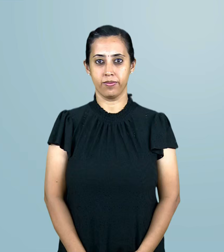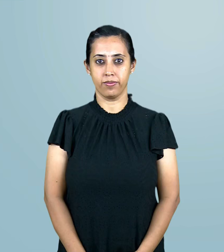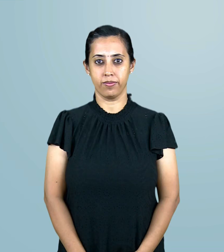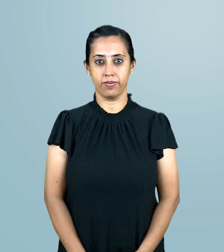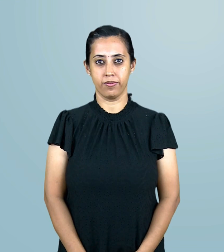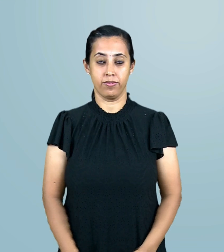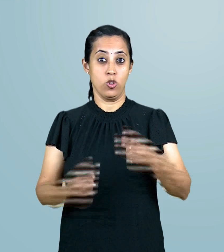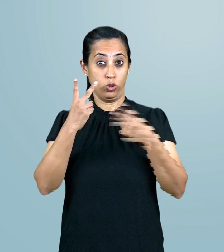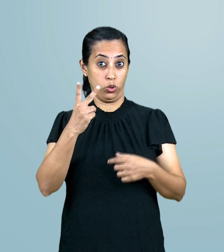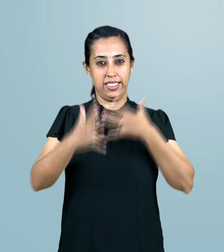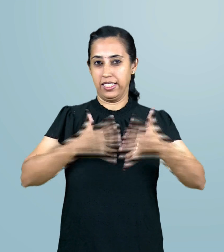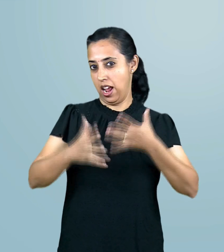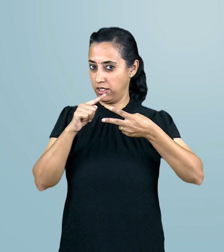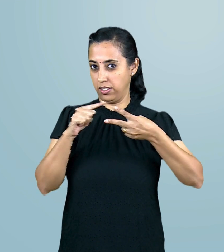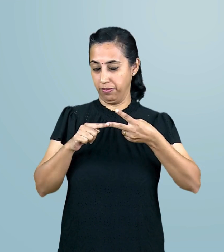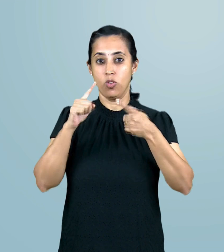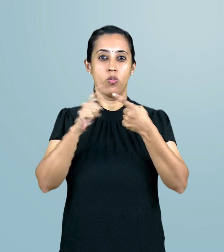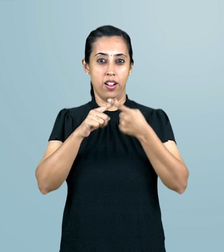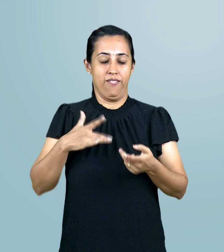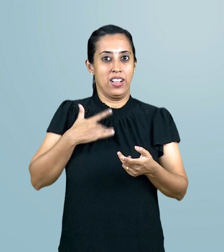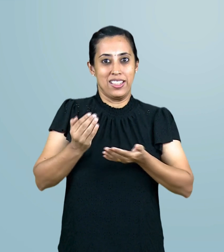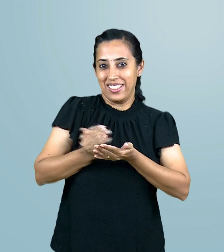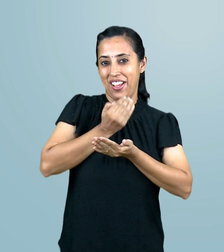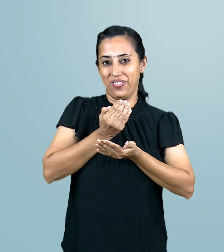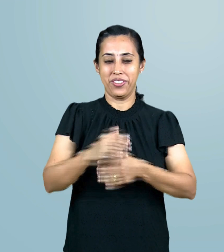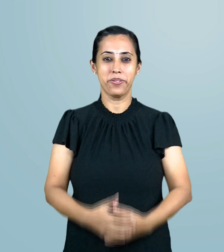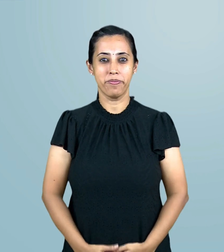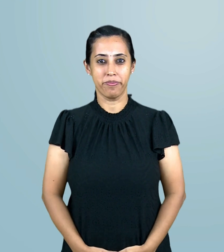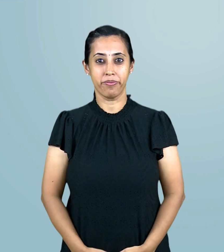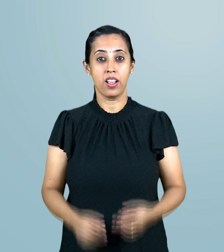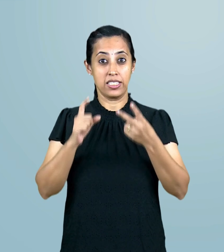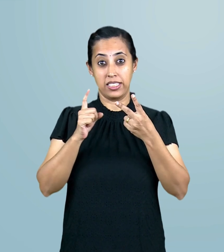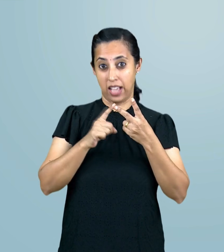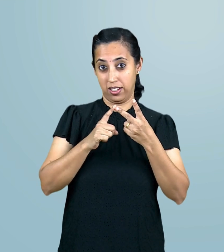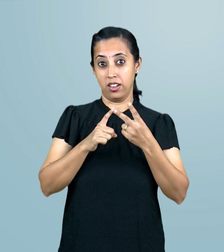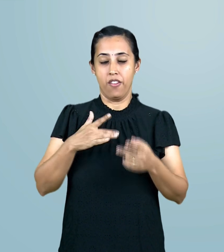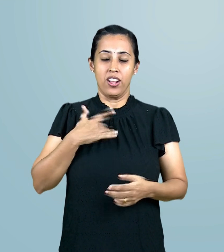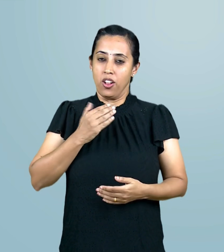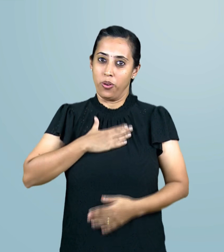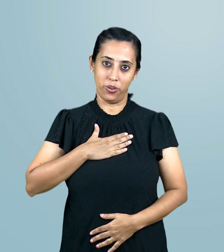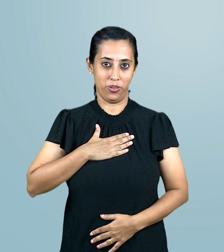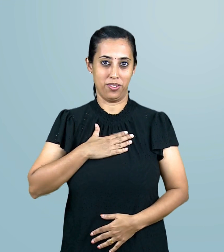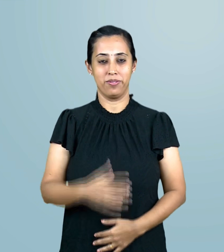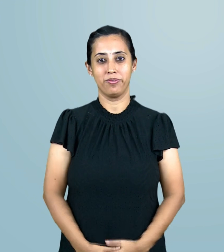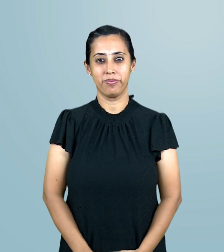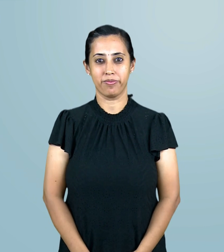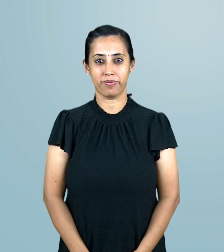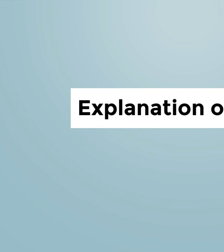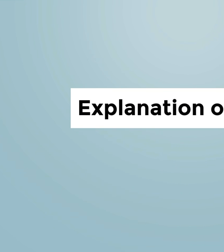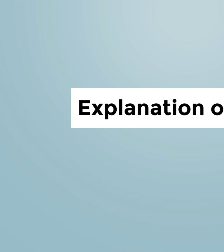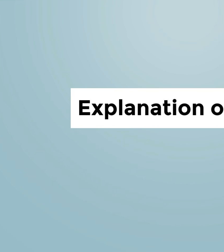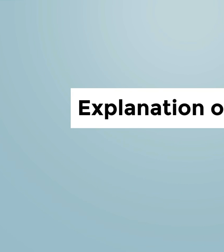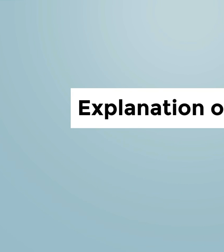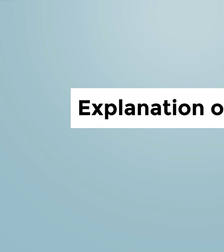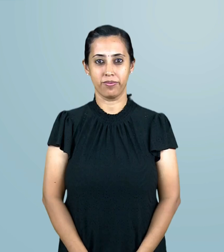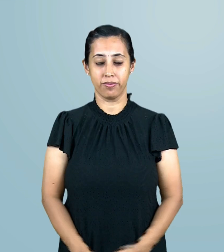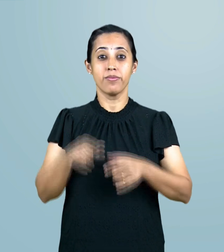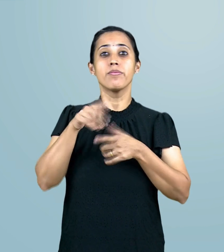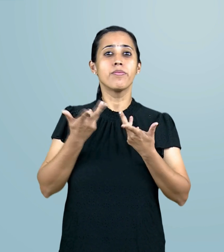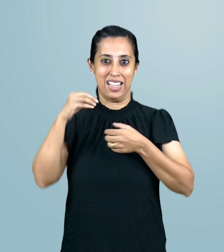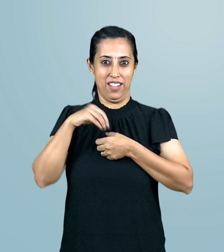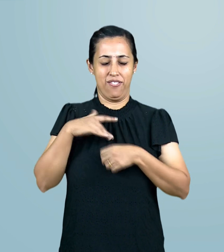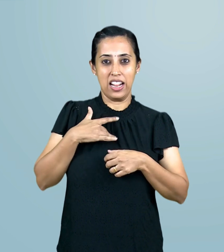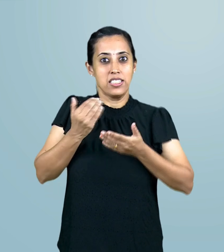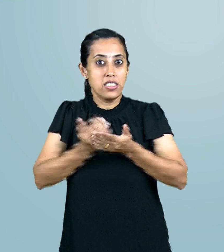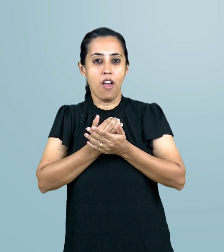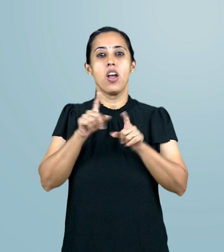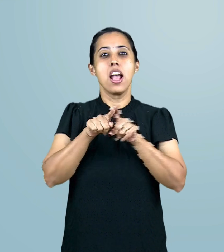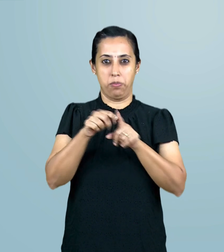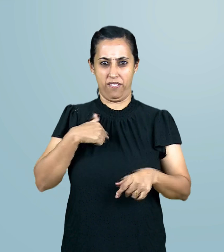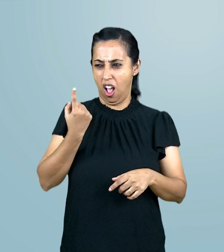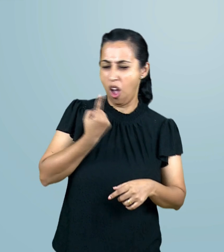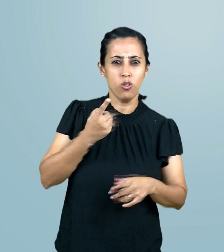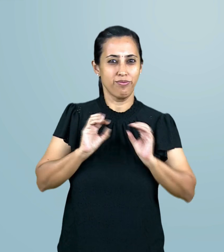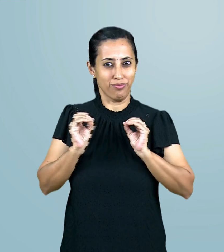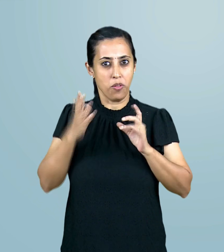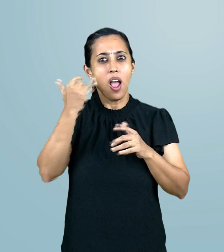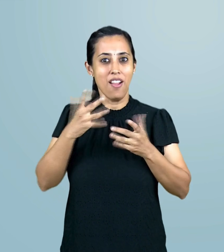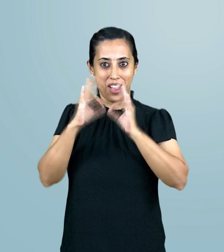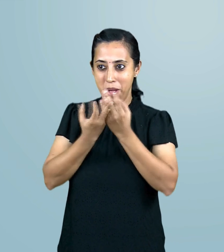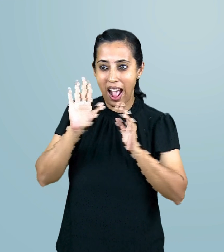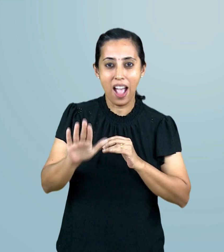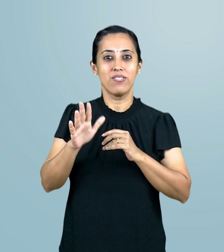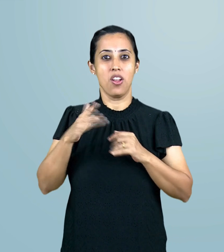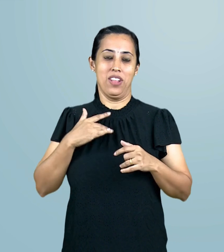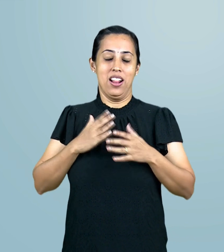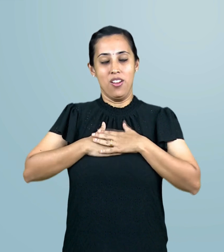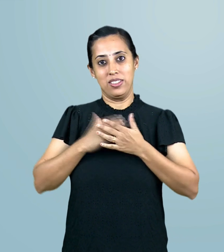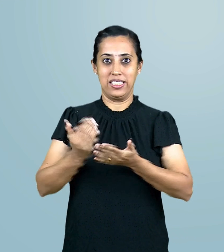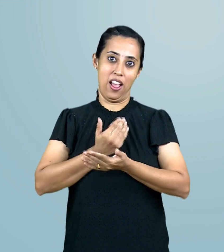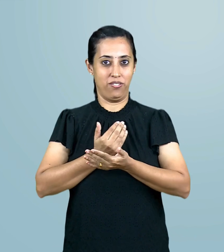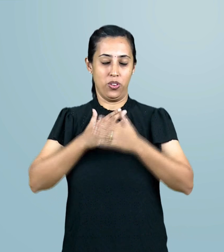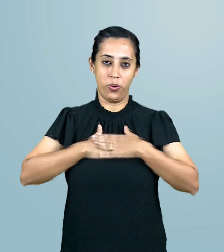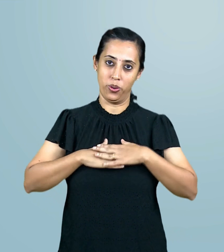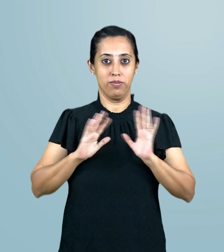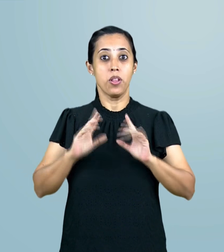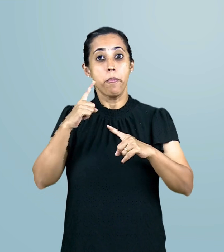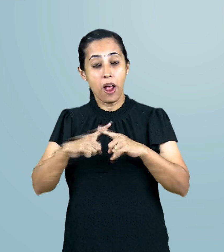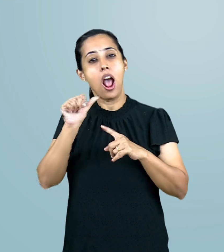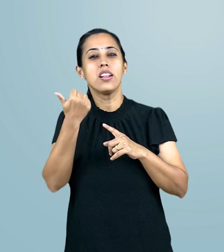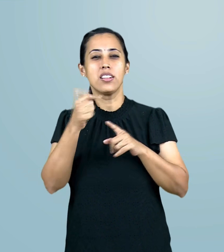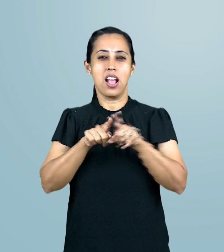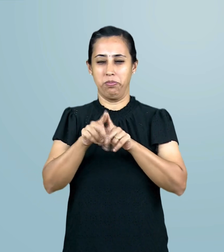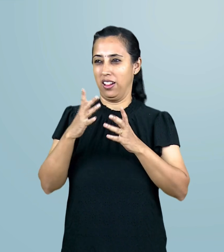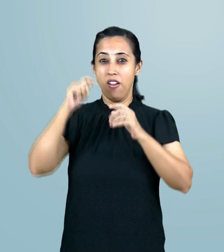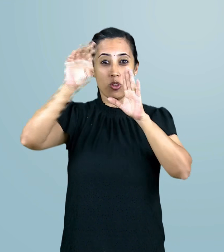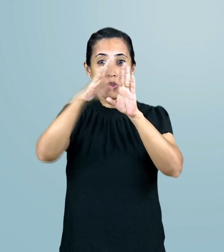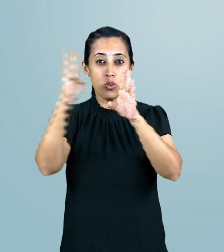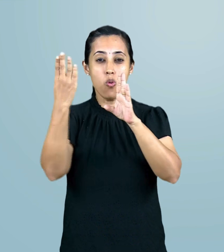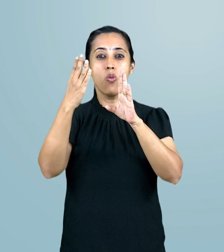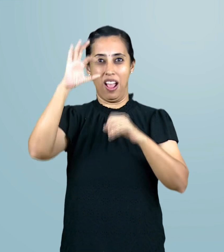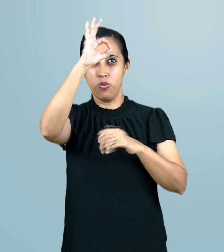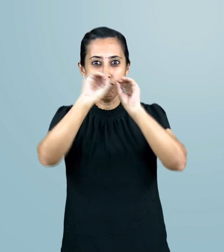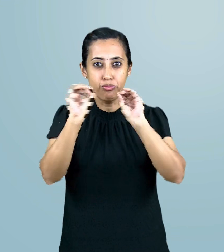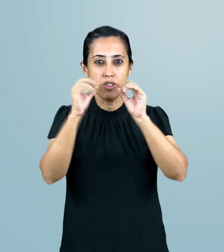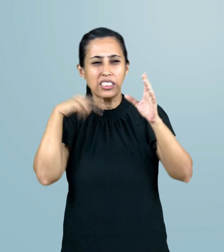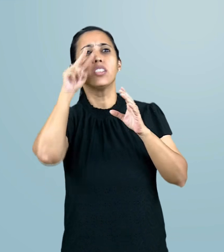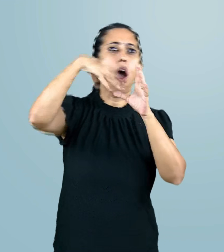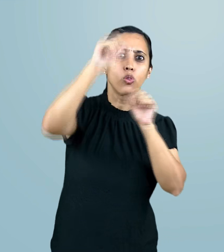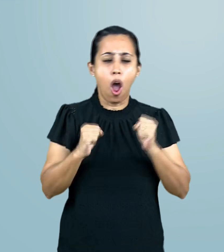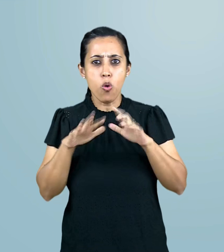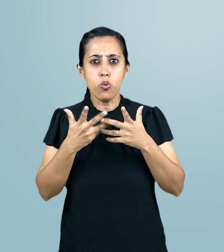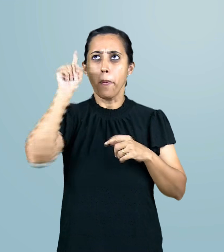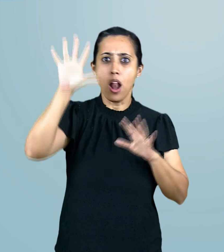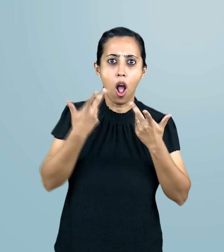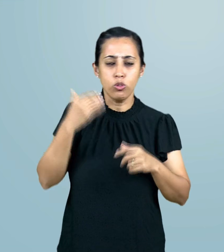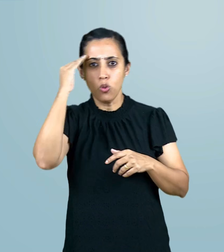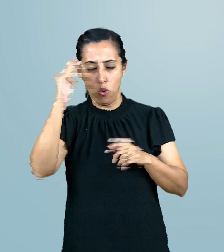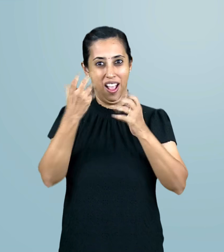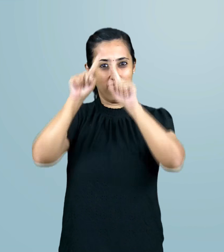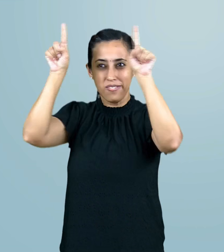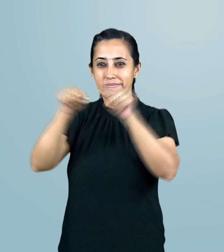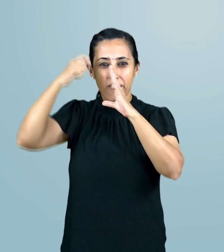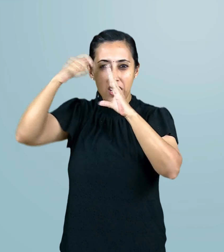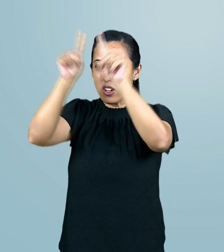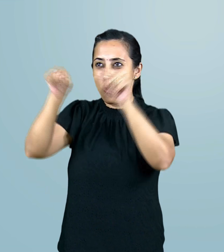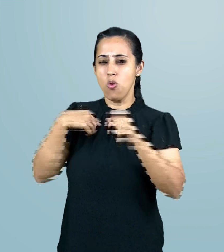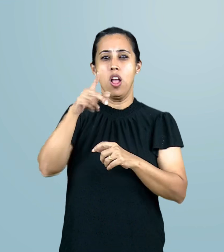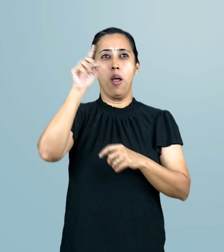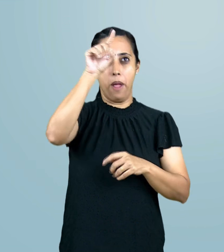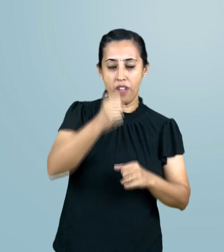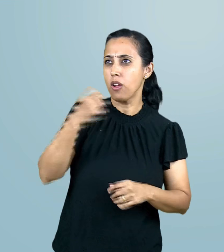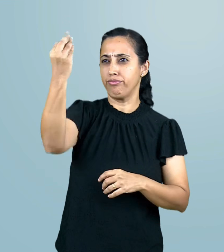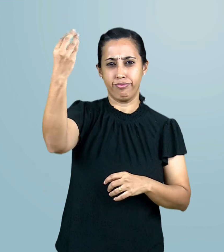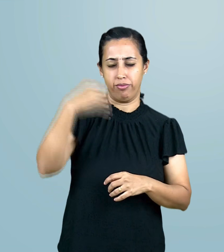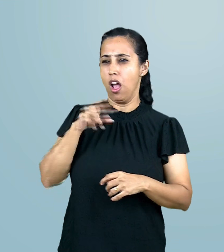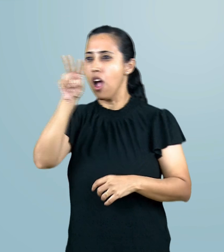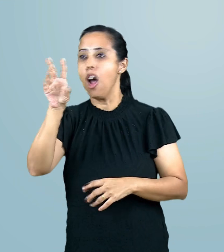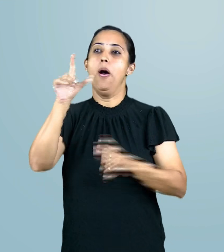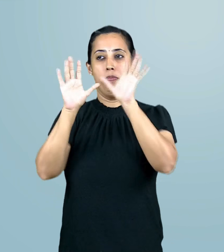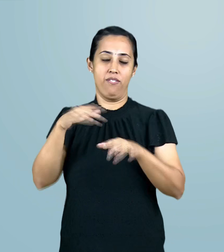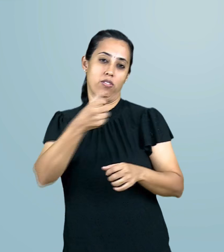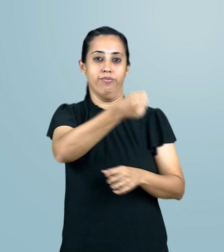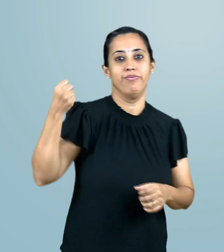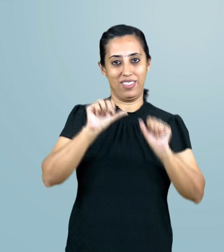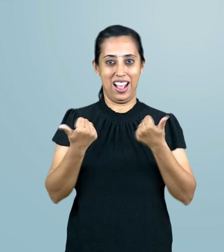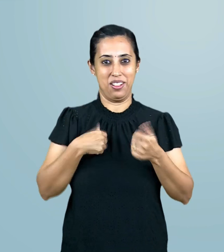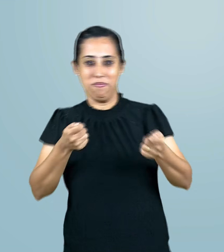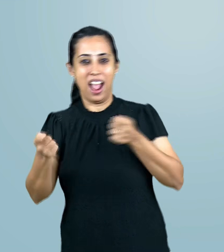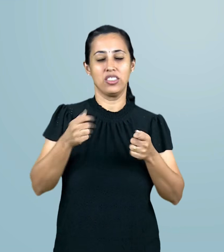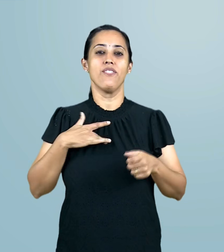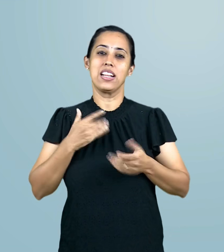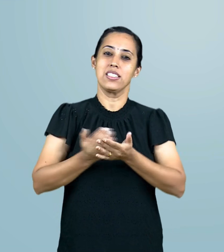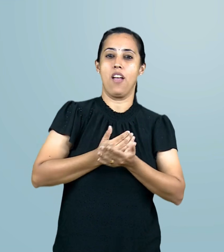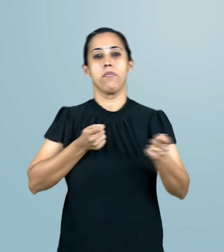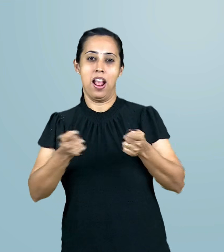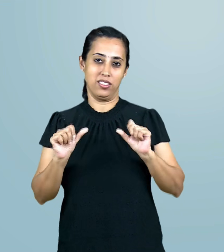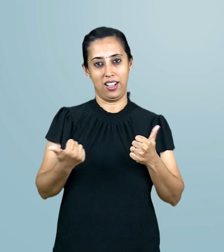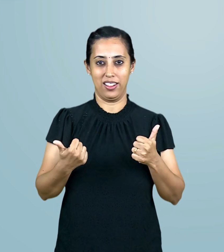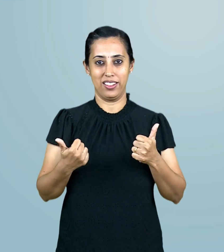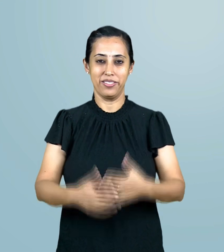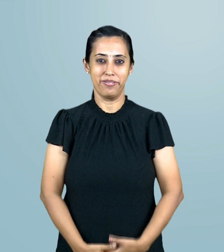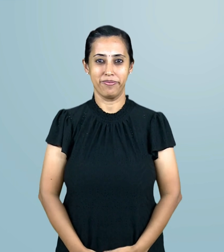Feel safe